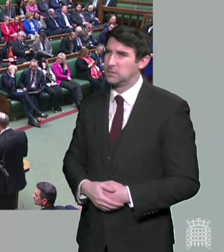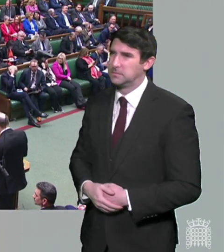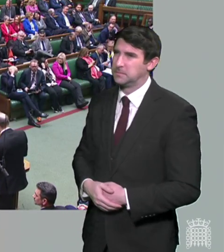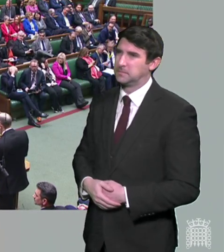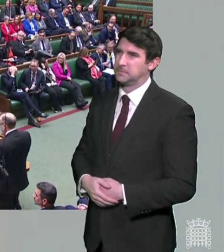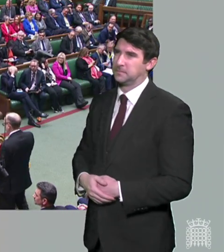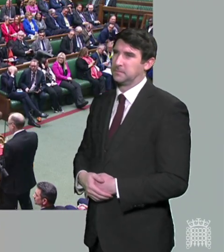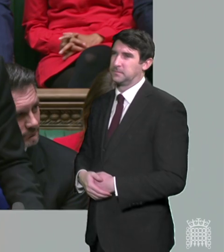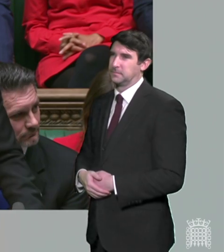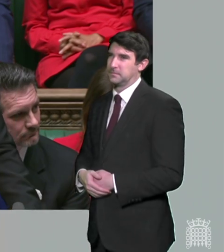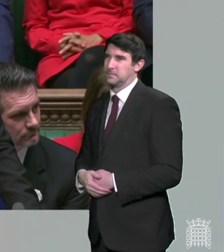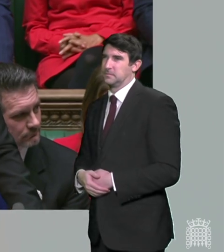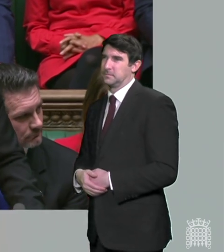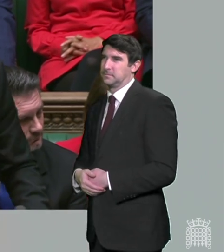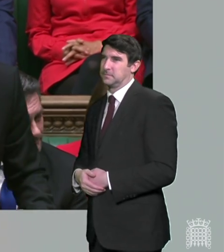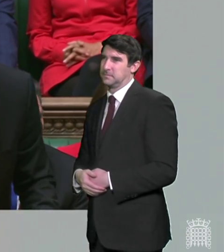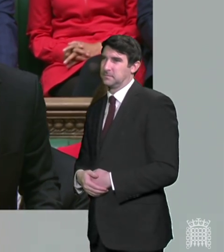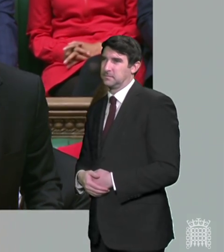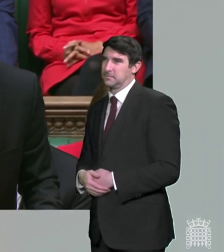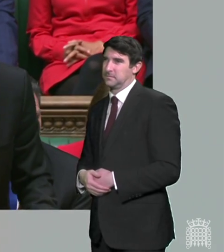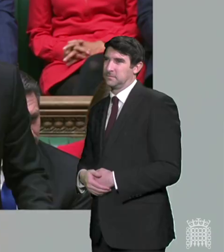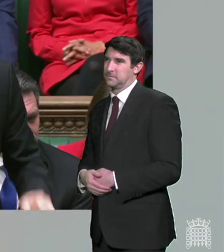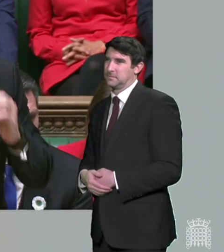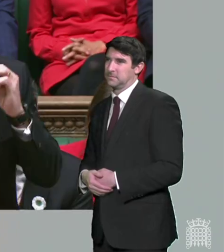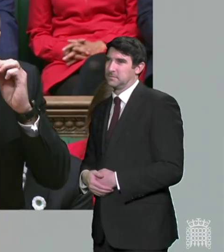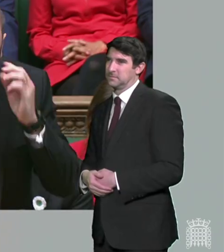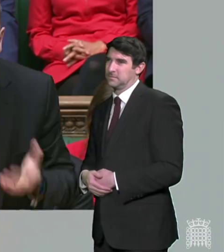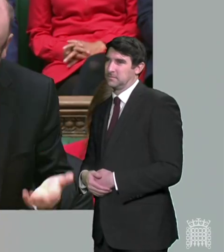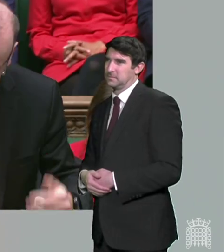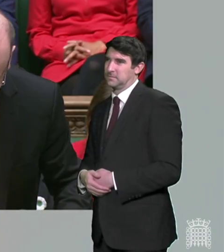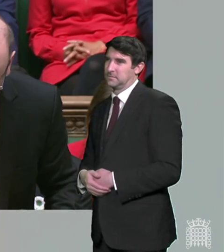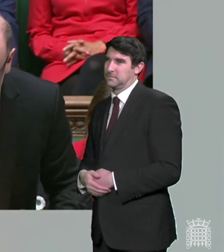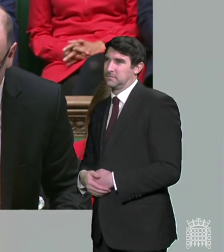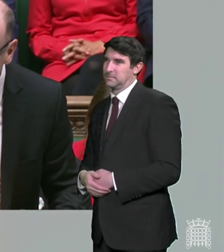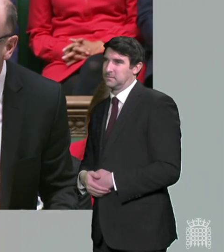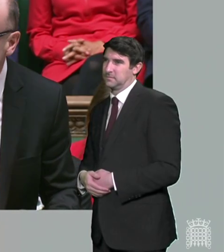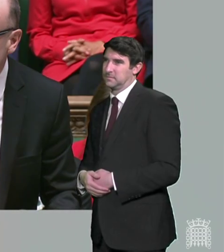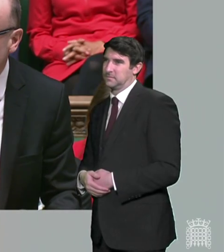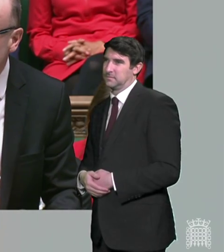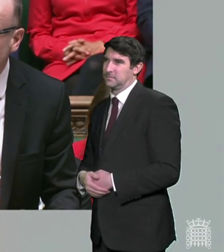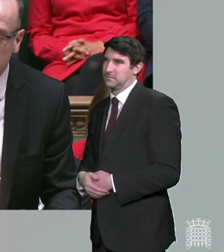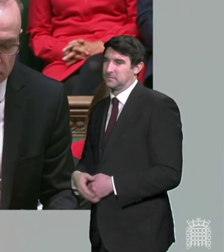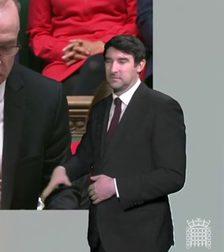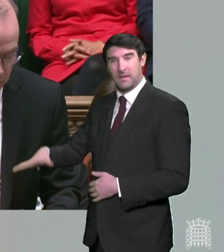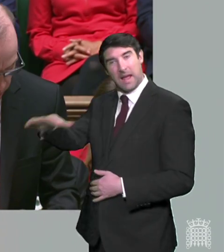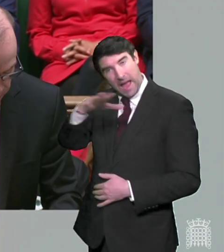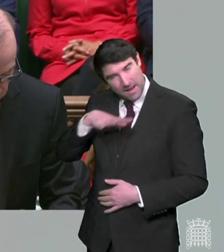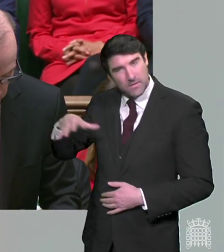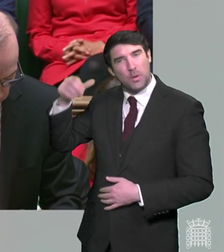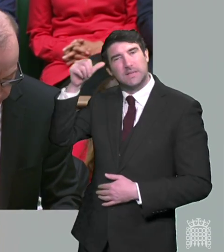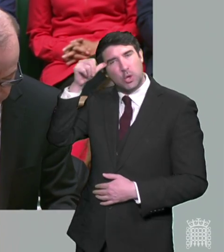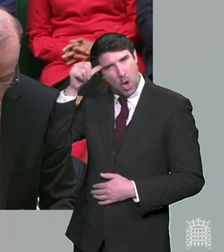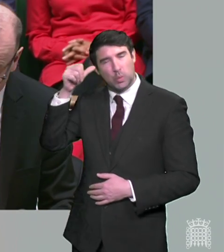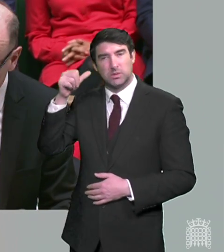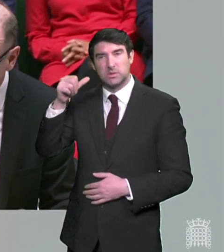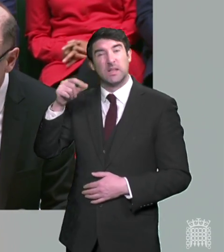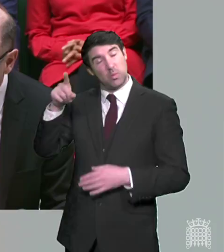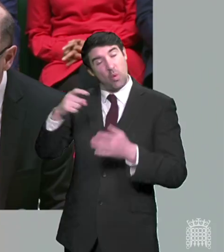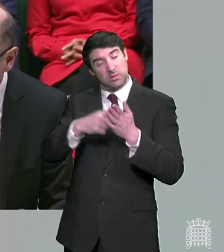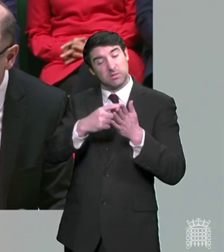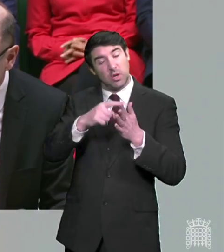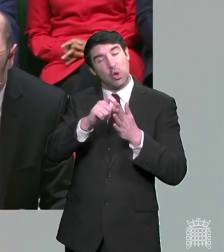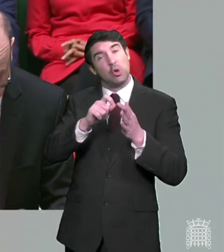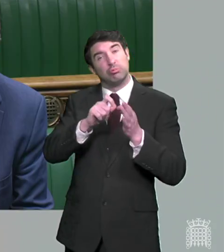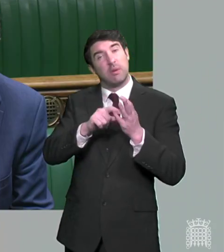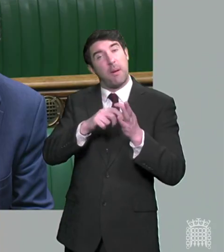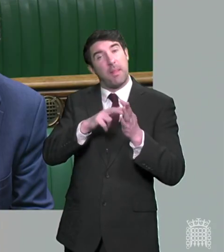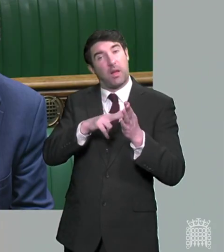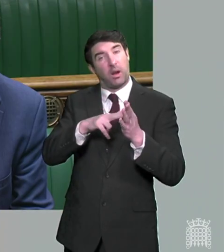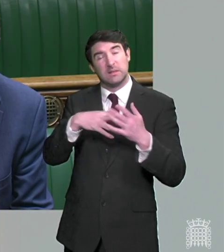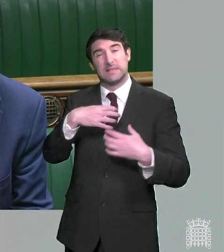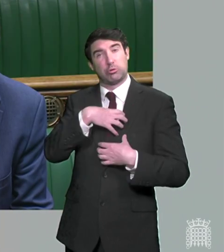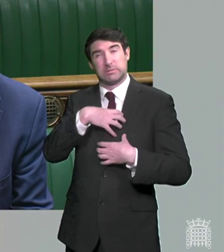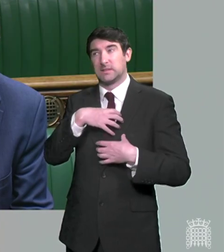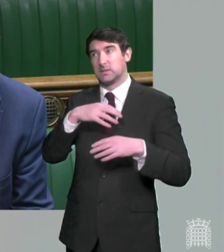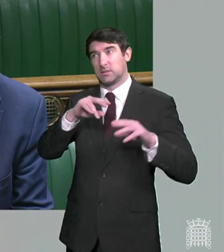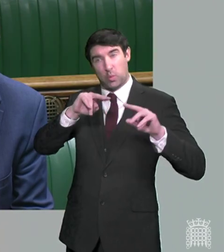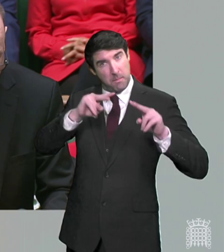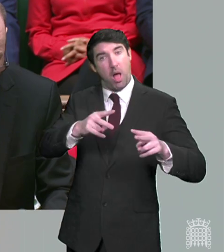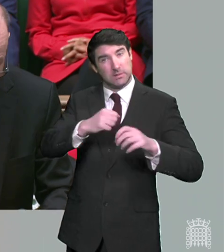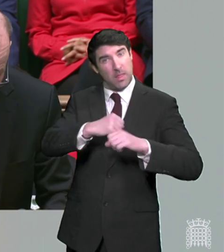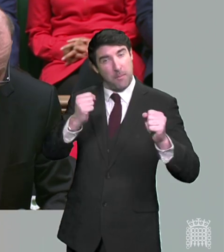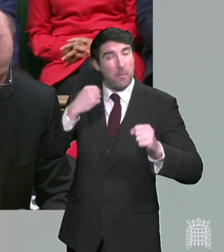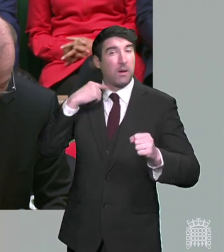Everybody in this House knows that it was dissident republican terrorists who planted that bomb that killed so many people.